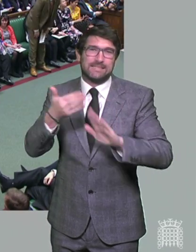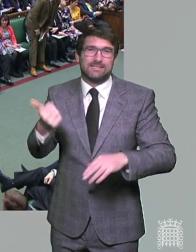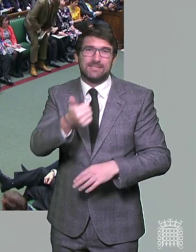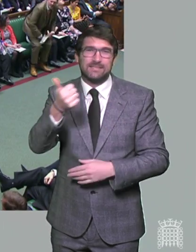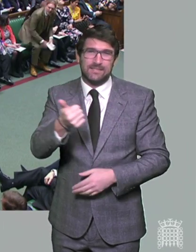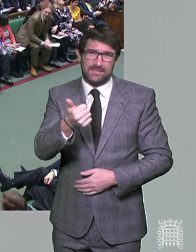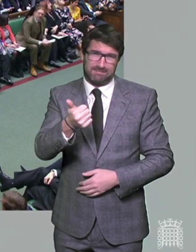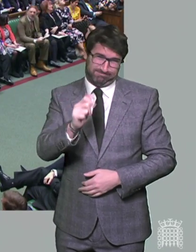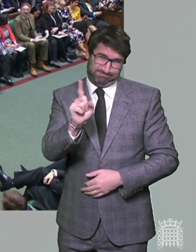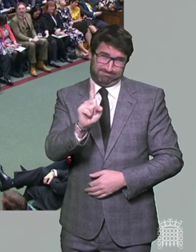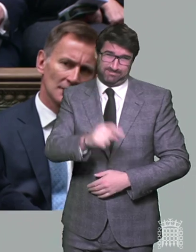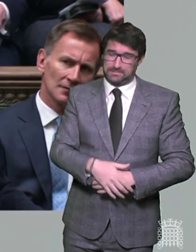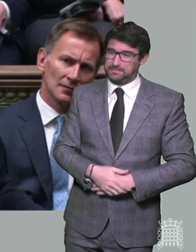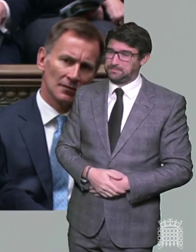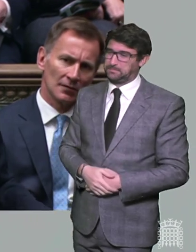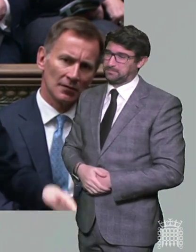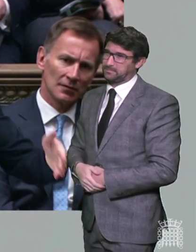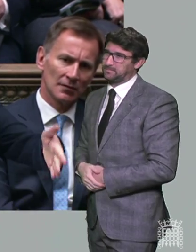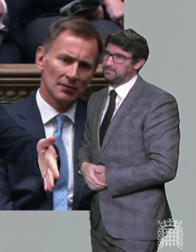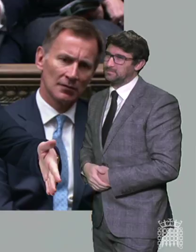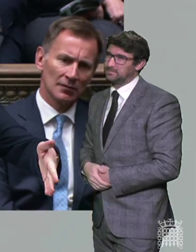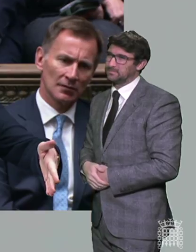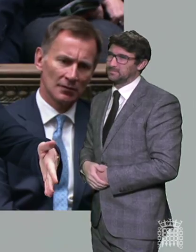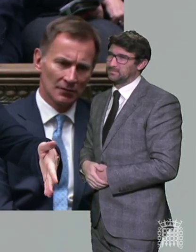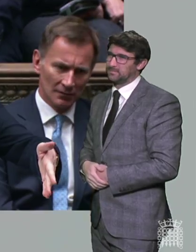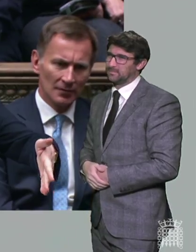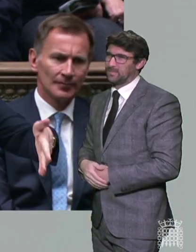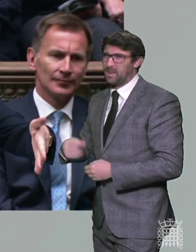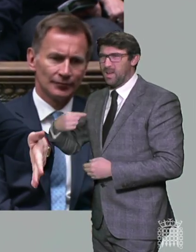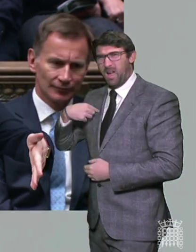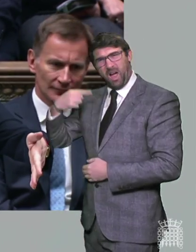I do think that there has to be some reflection of economic reality from the Labour party.